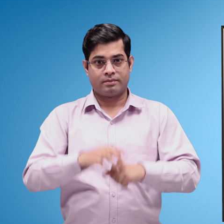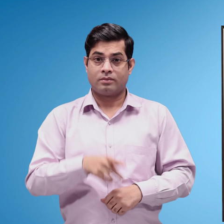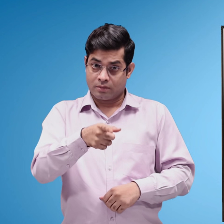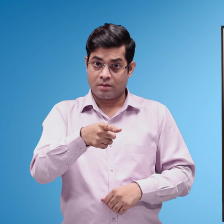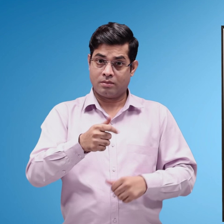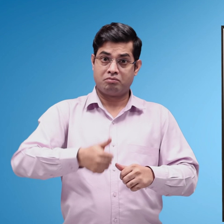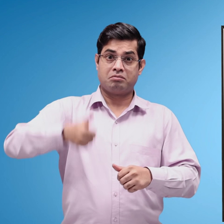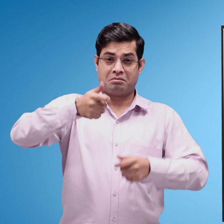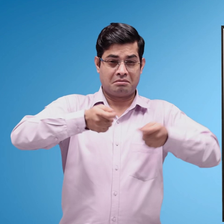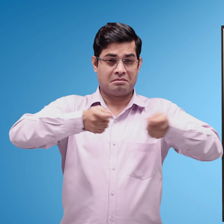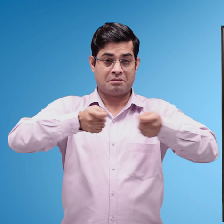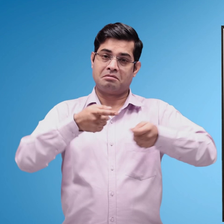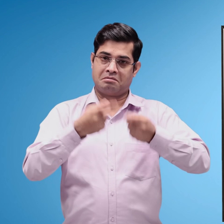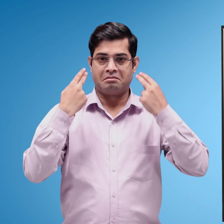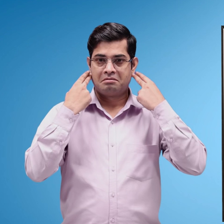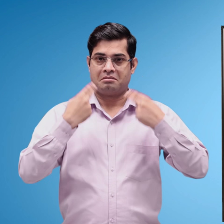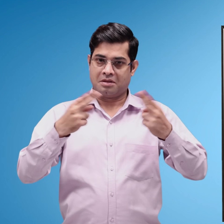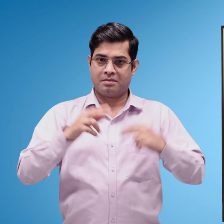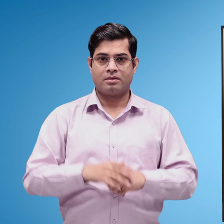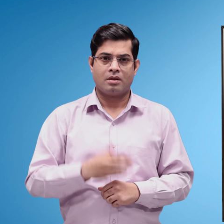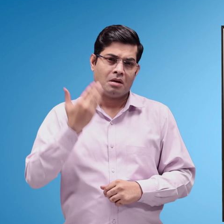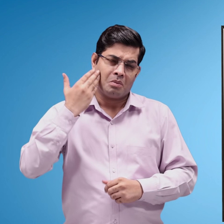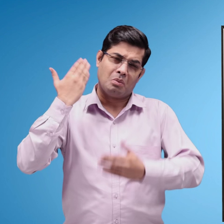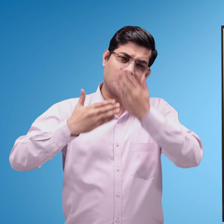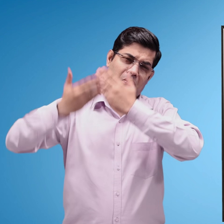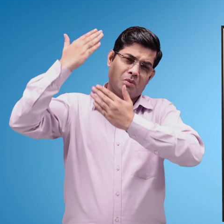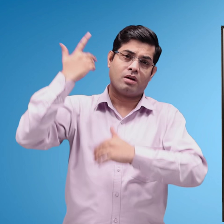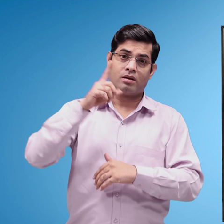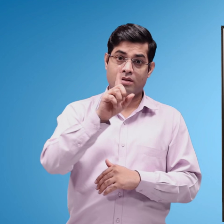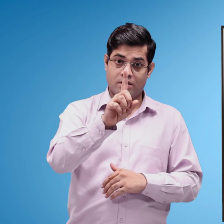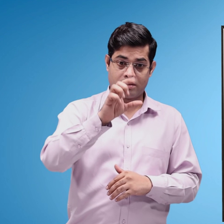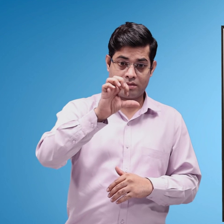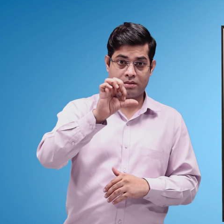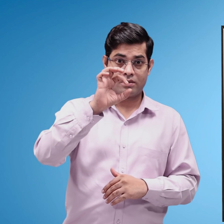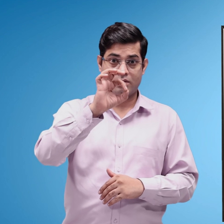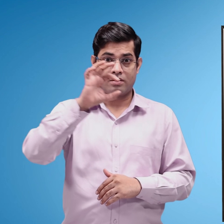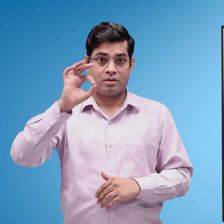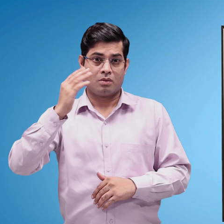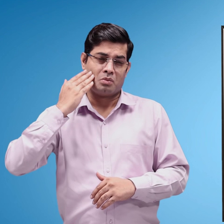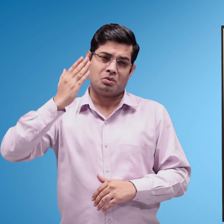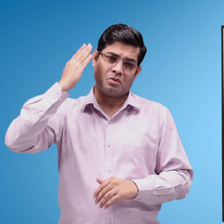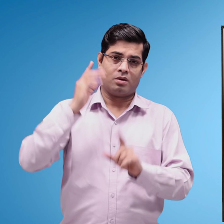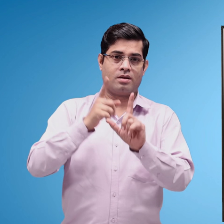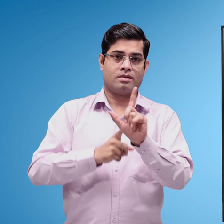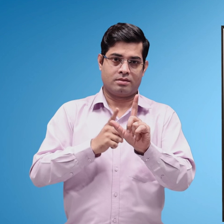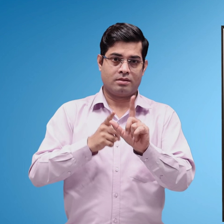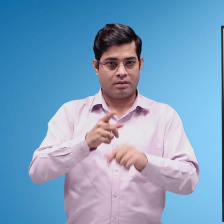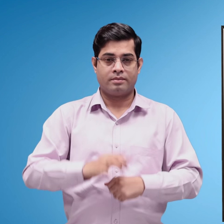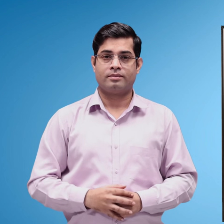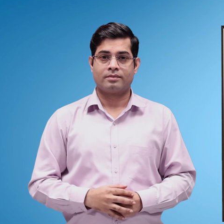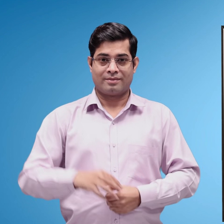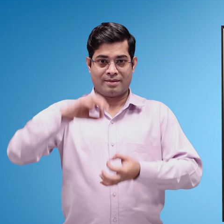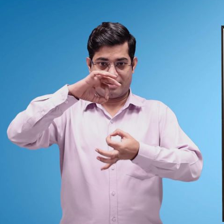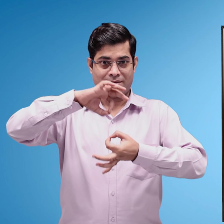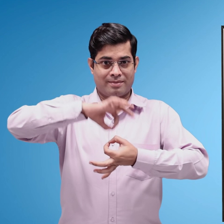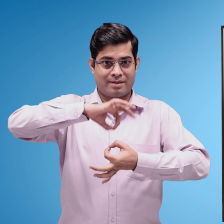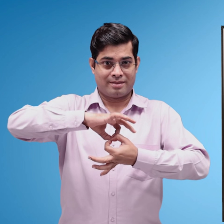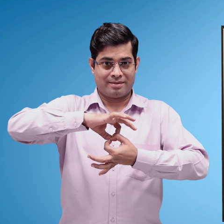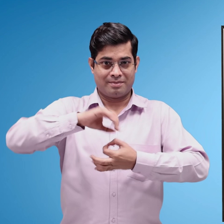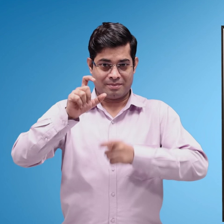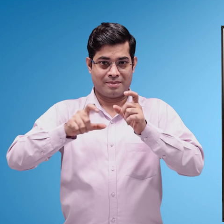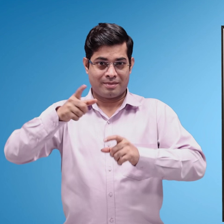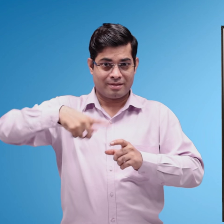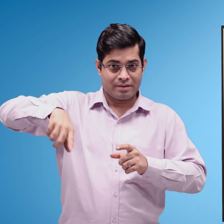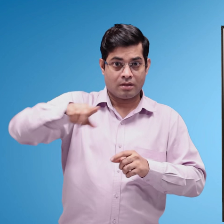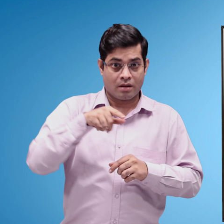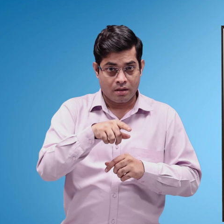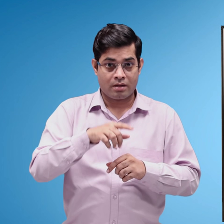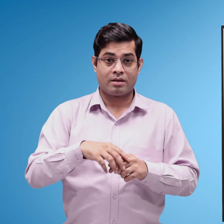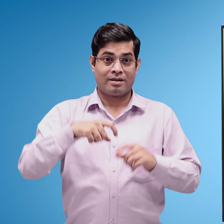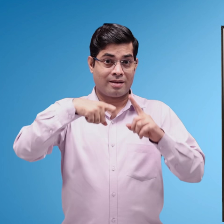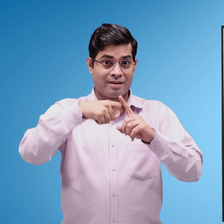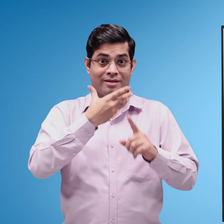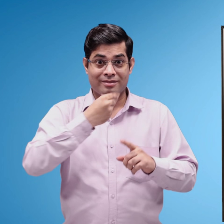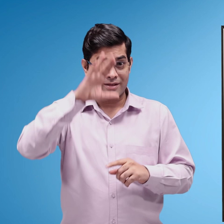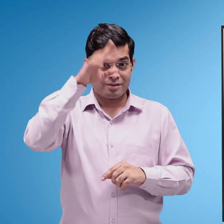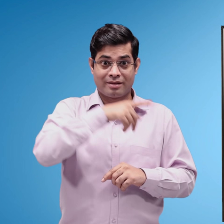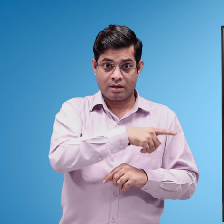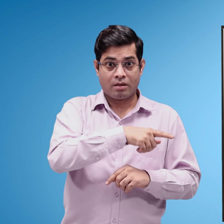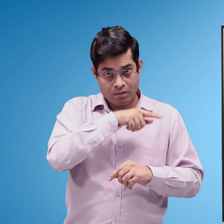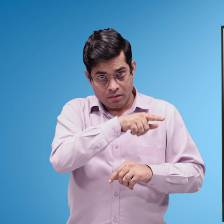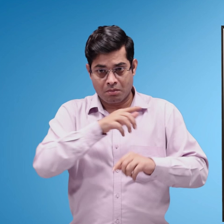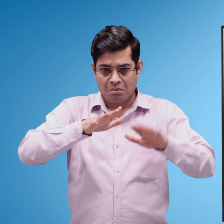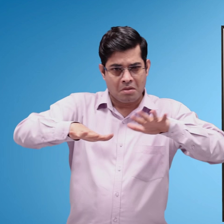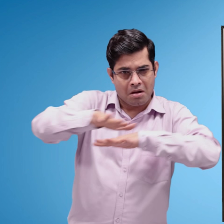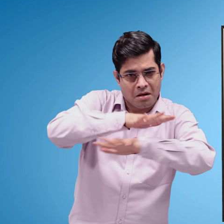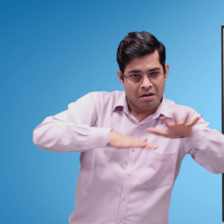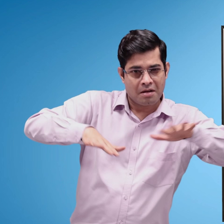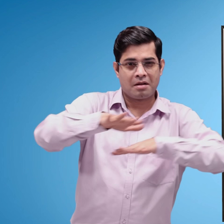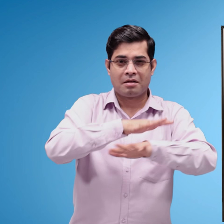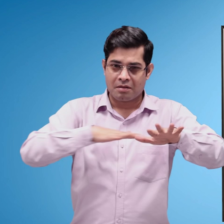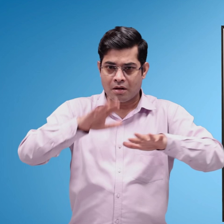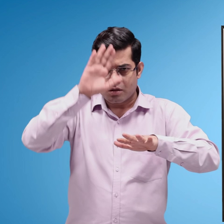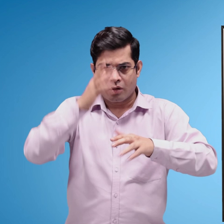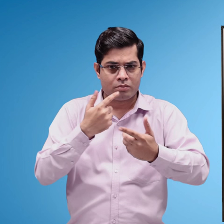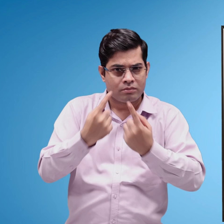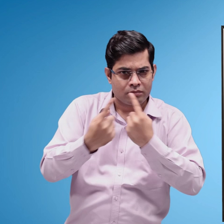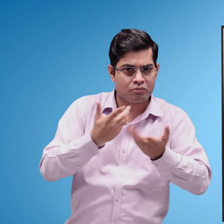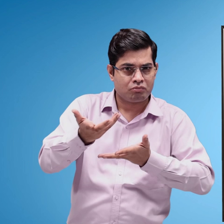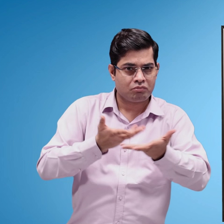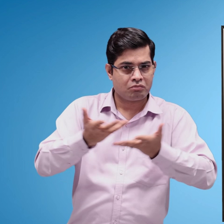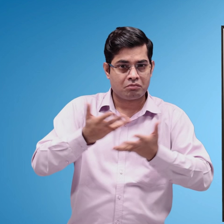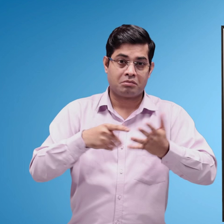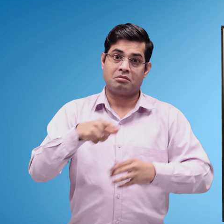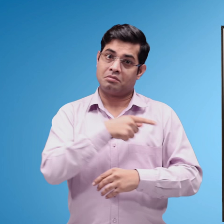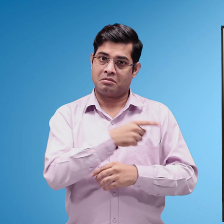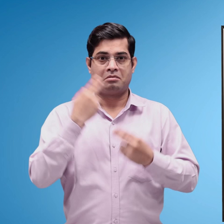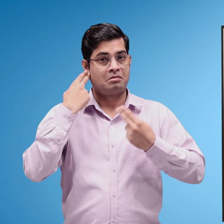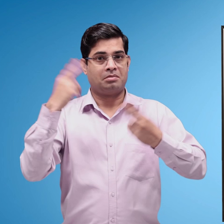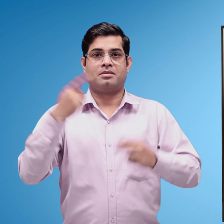who ruled around 1900 years ago. He organized a Buddhist council, where scholars met and discussed important matters.